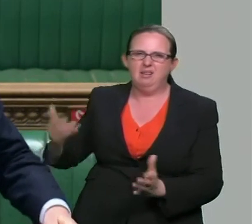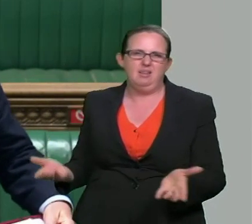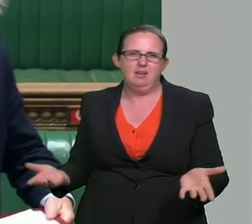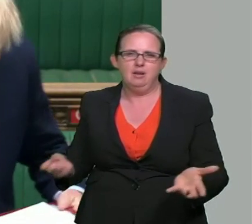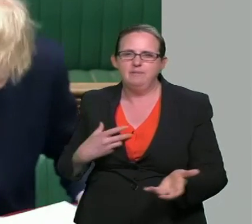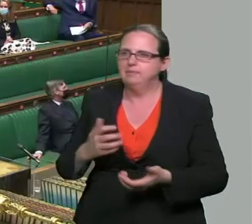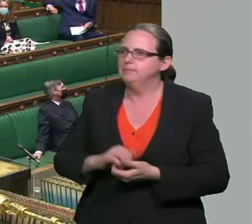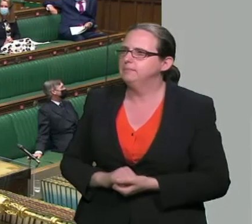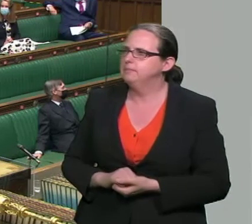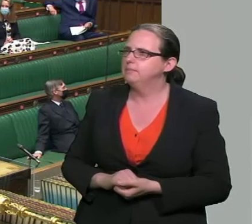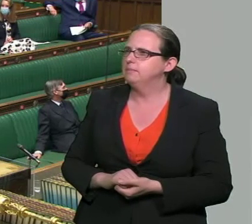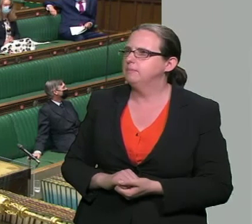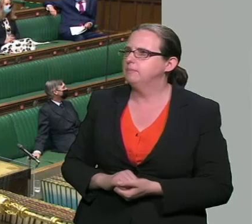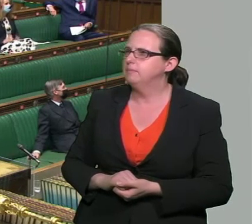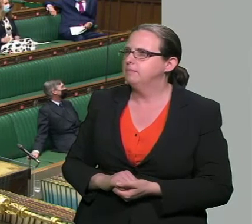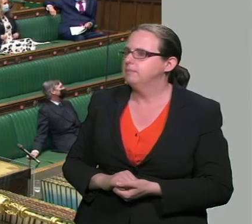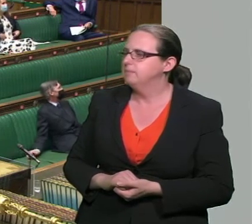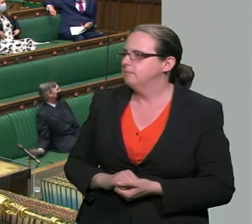Felicity Kendal, come on! Buchan even!